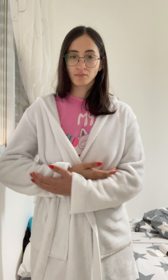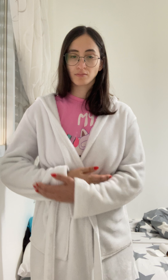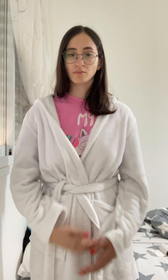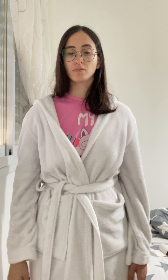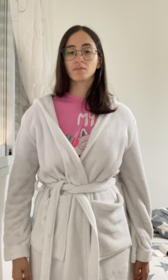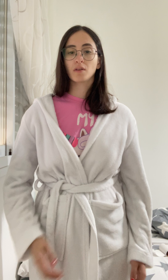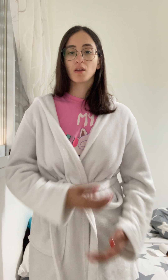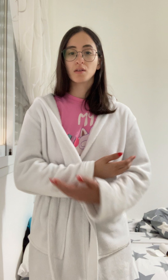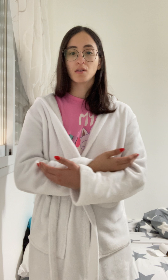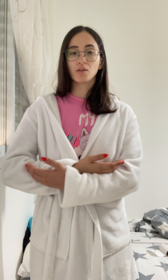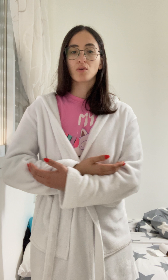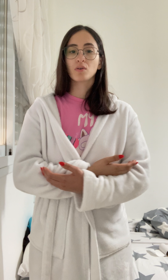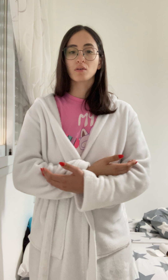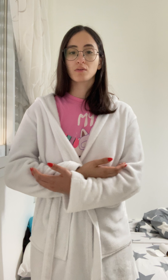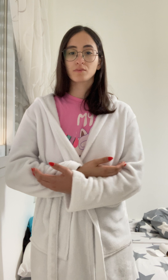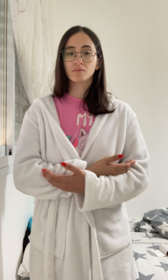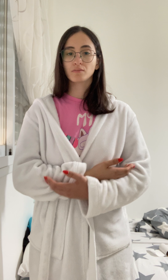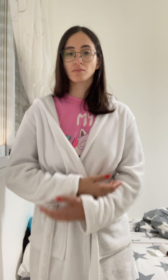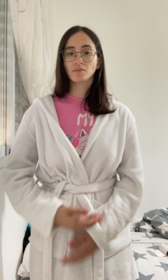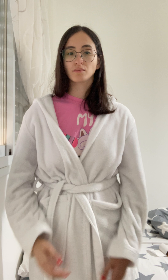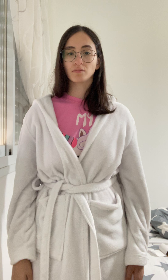תינוק